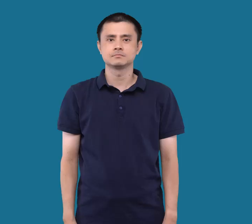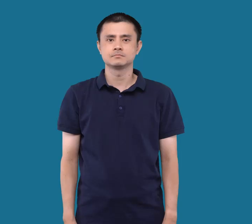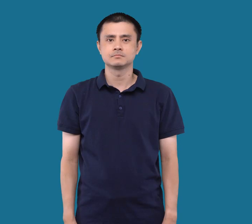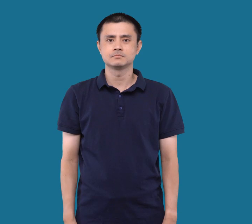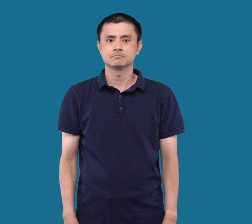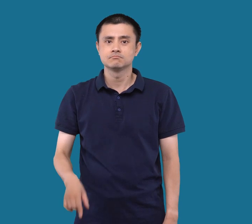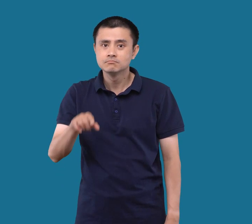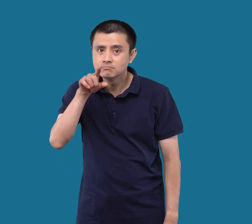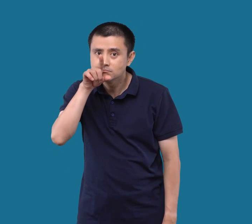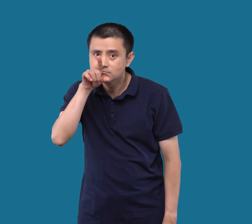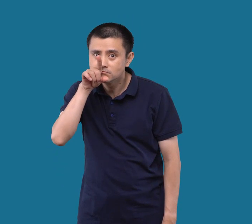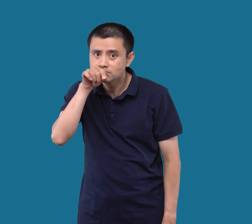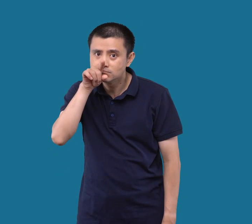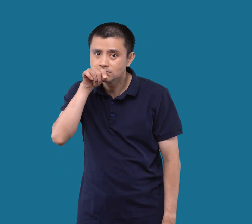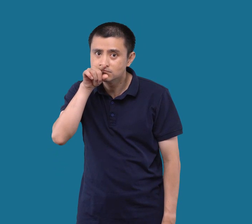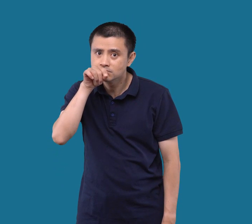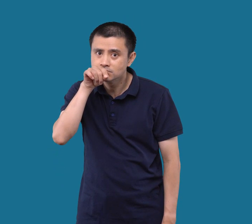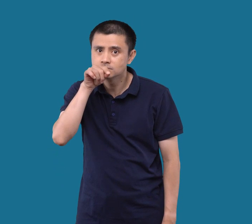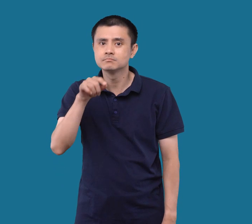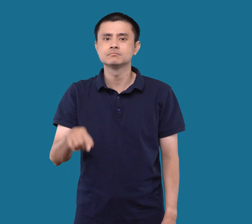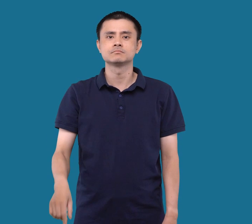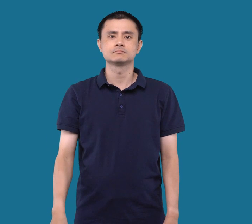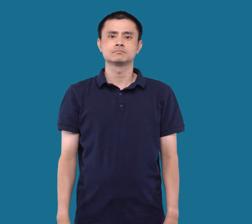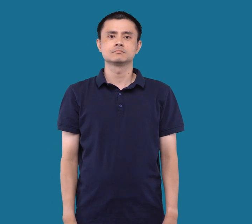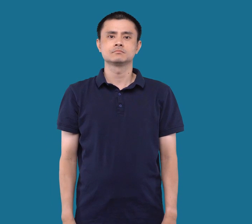chim chóc